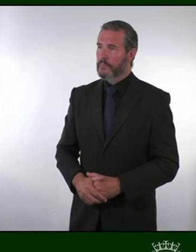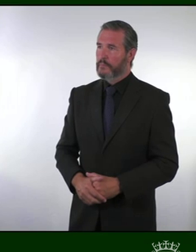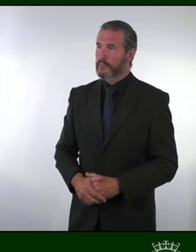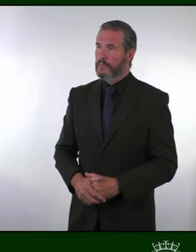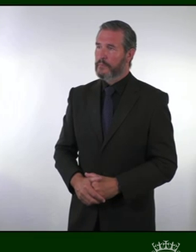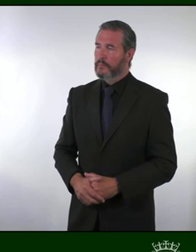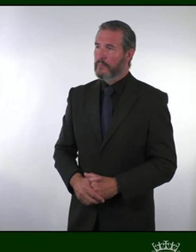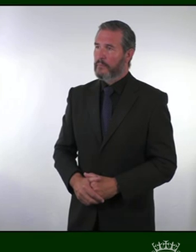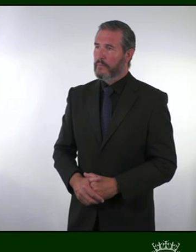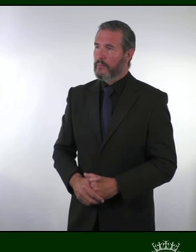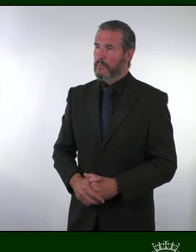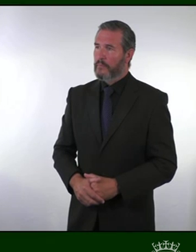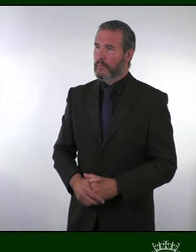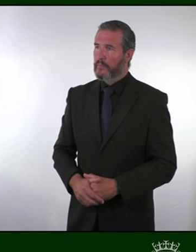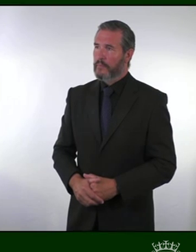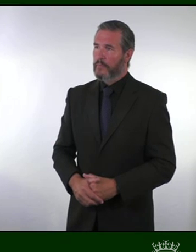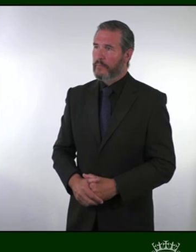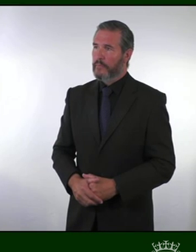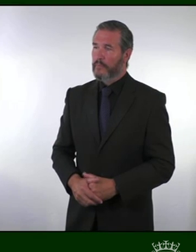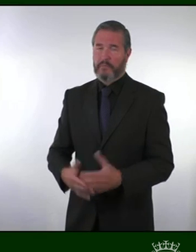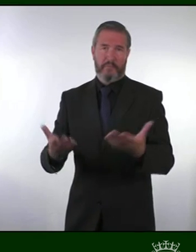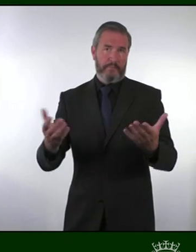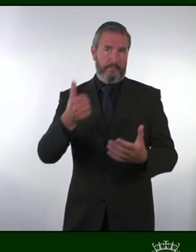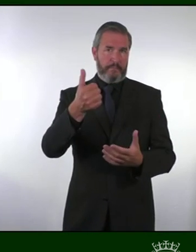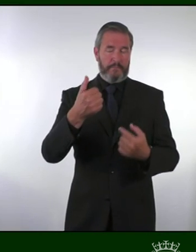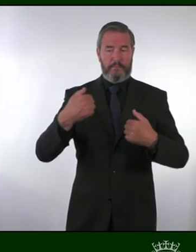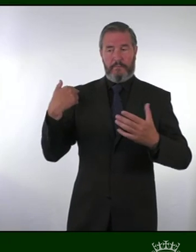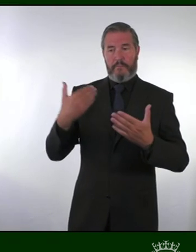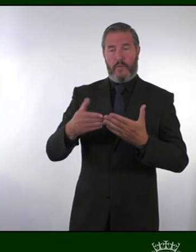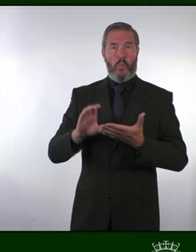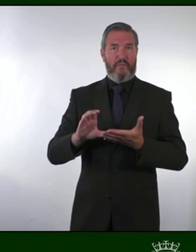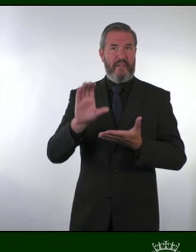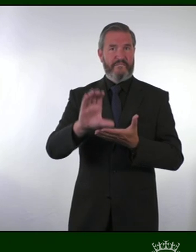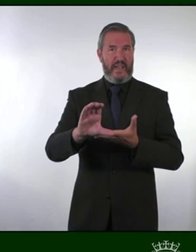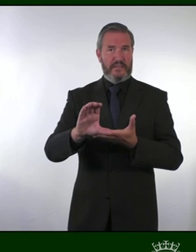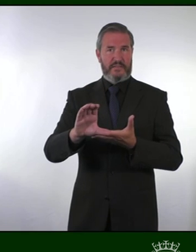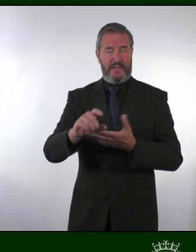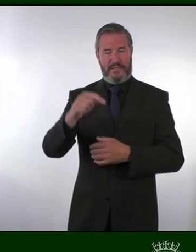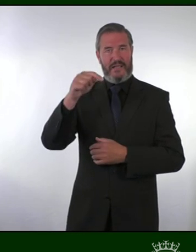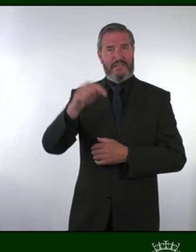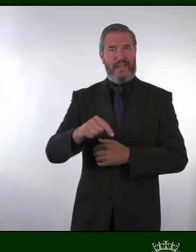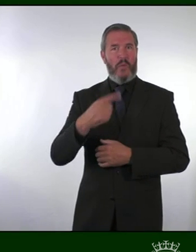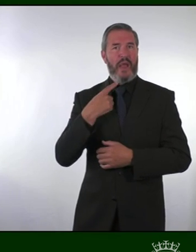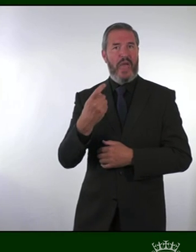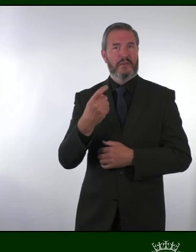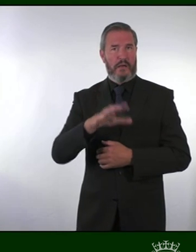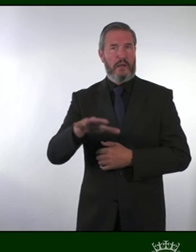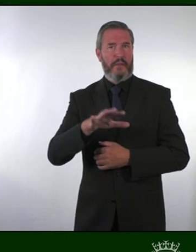We have of course invested a huge amount in south Leicester.